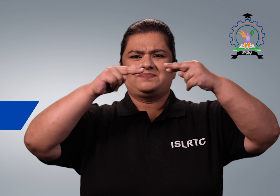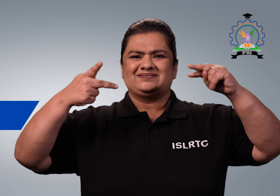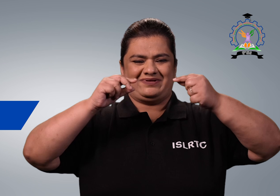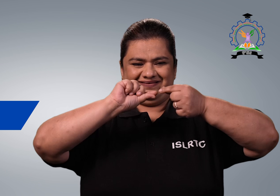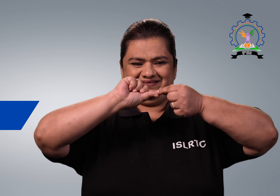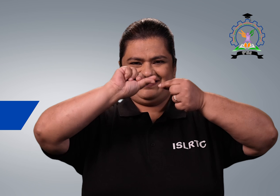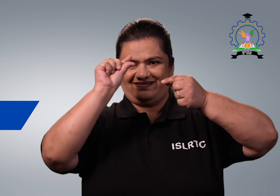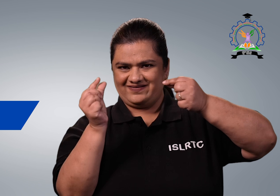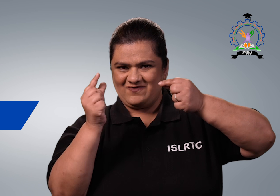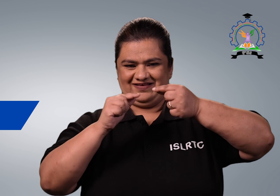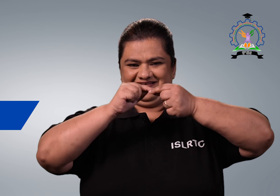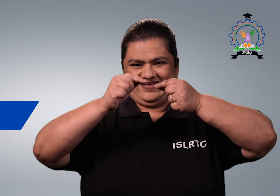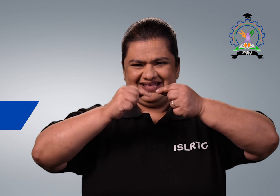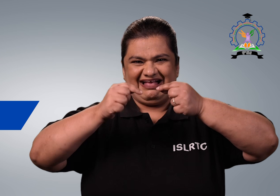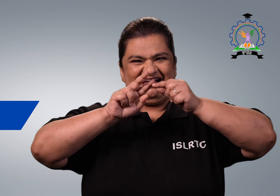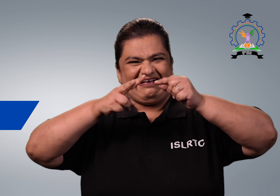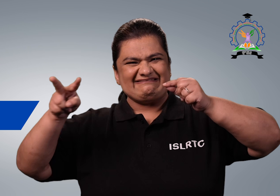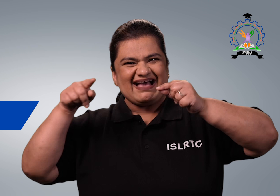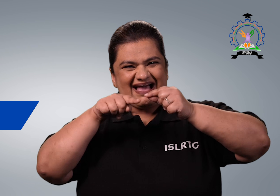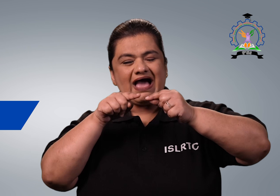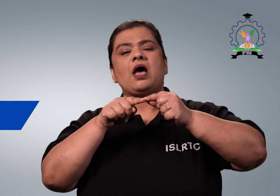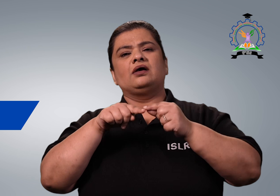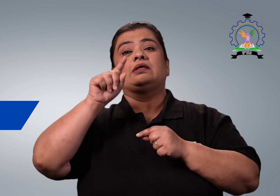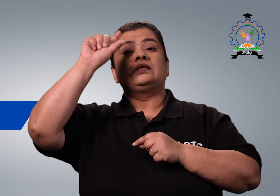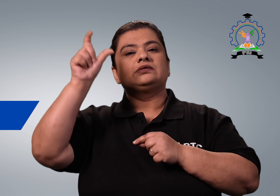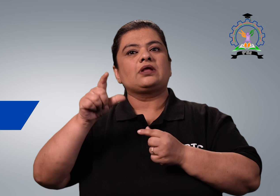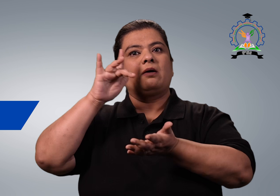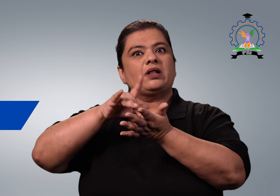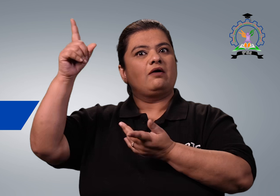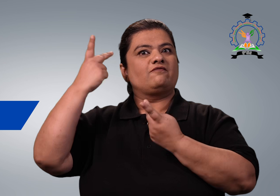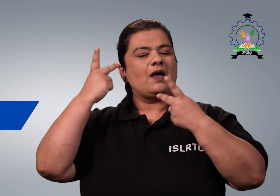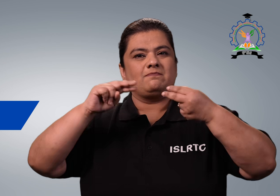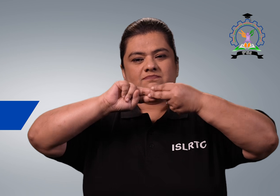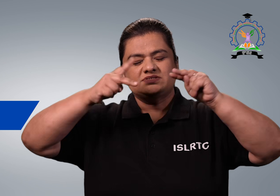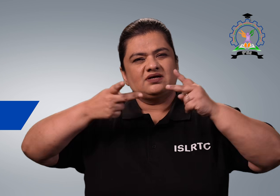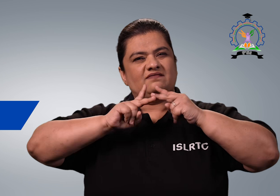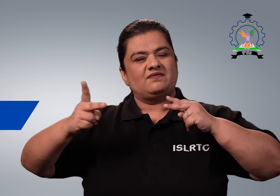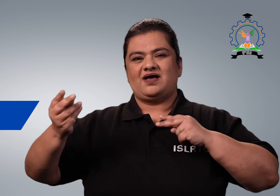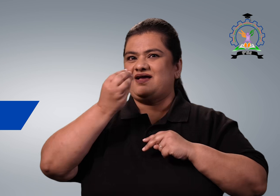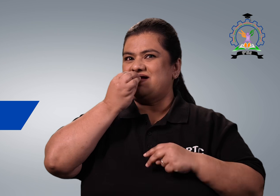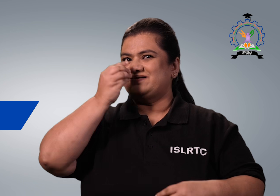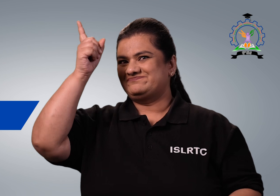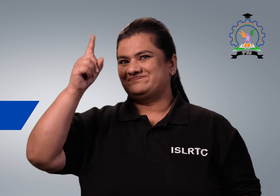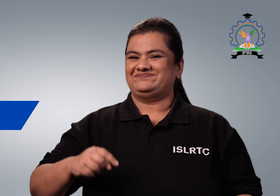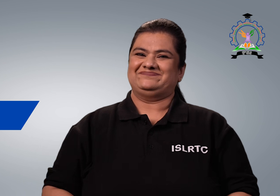Pasta is a type of Italian food, often shaped into noodles, Spaghetti, Fusilli etc.